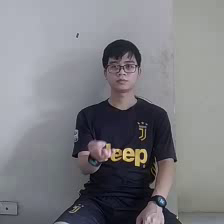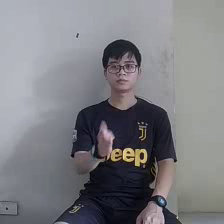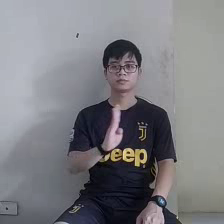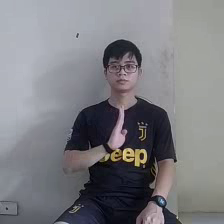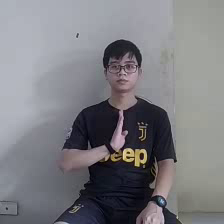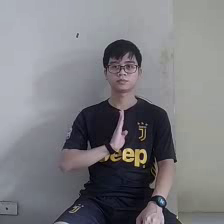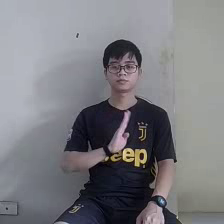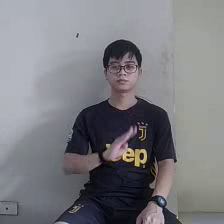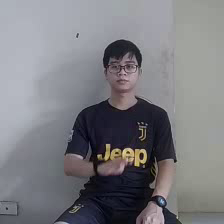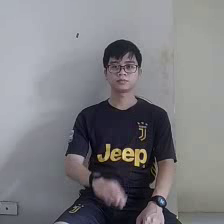Xin phép